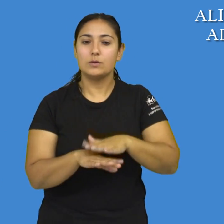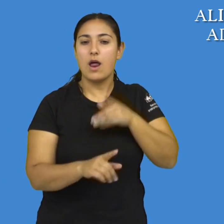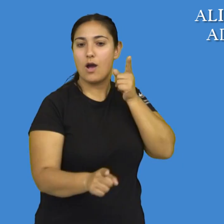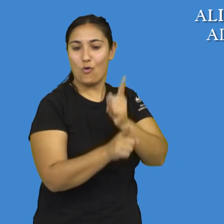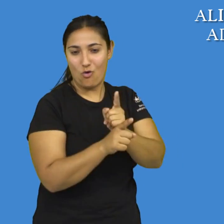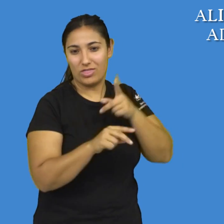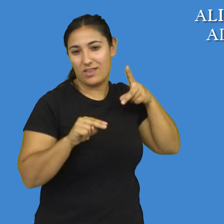contra